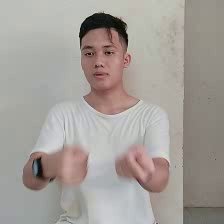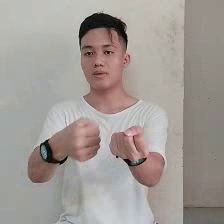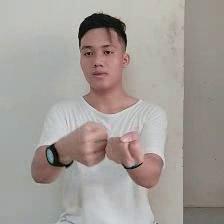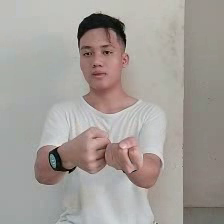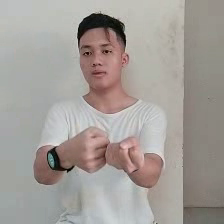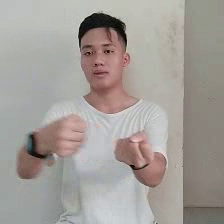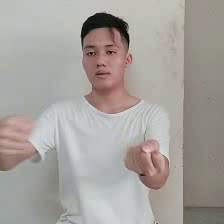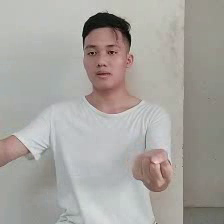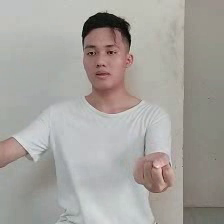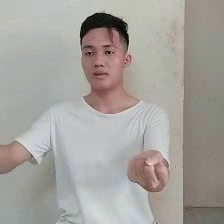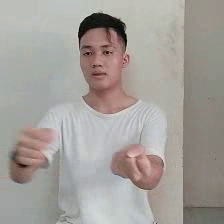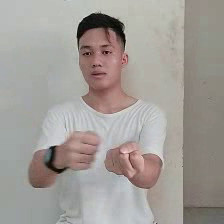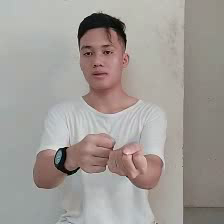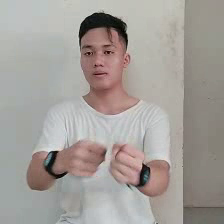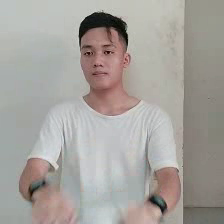Ủng hộ